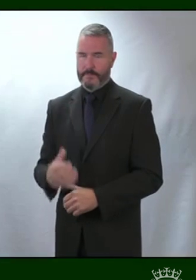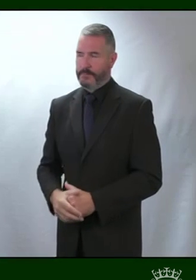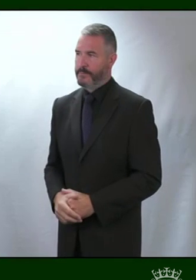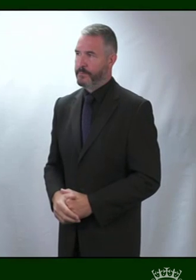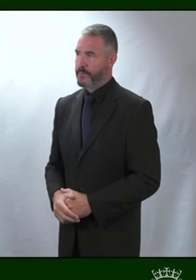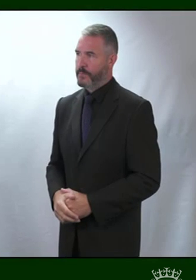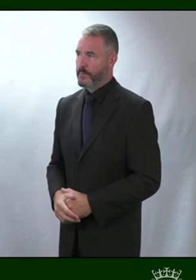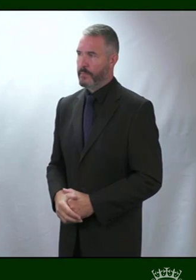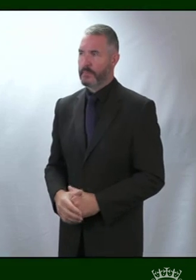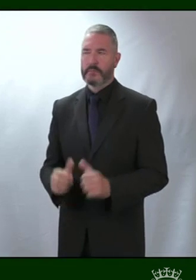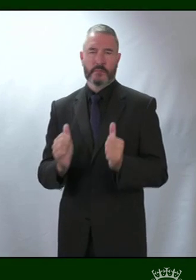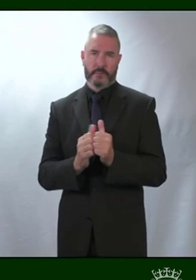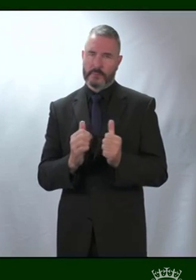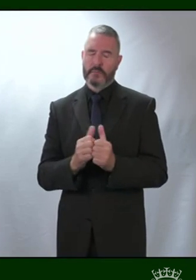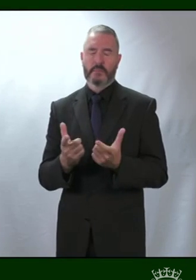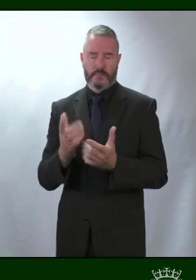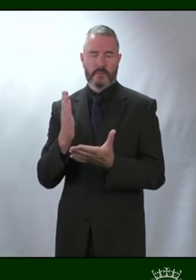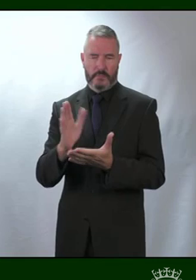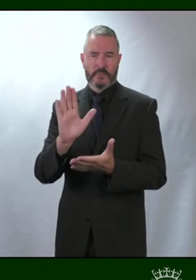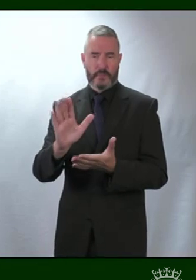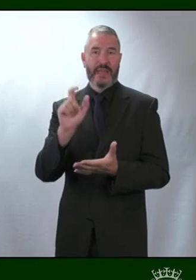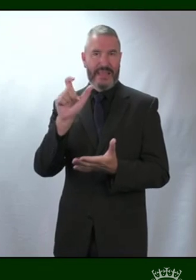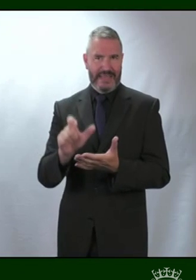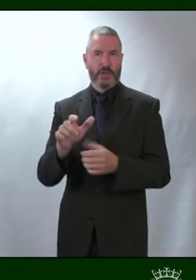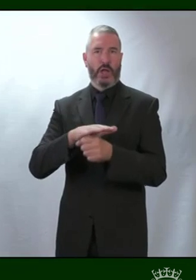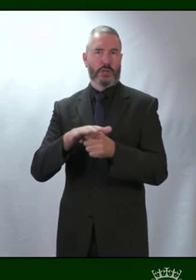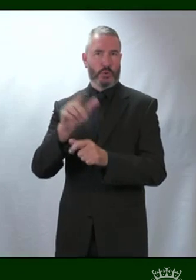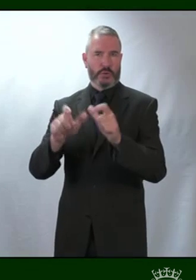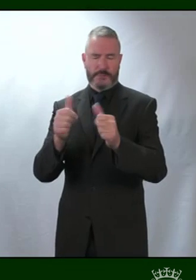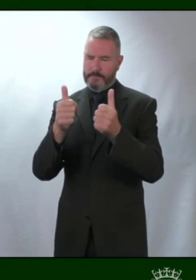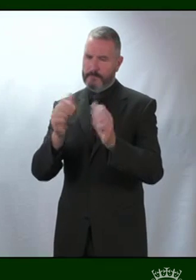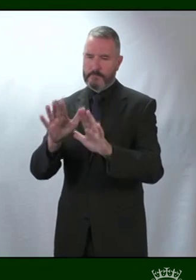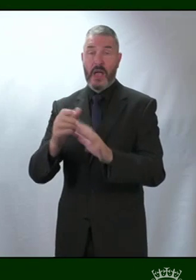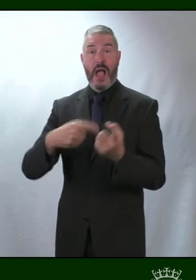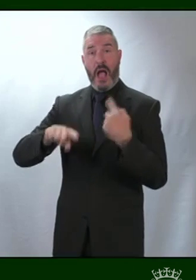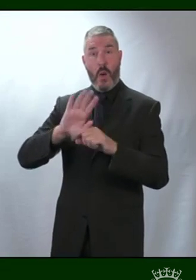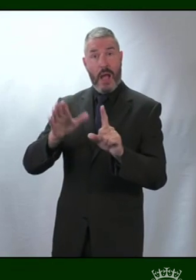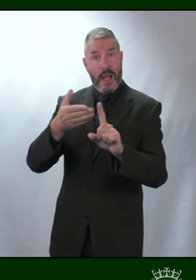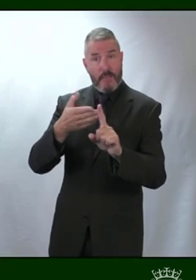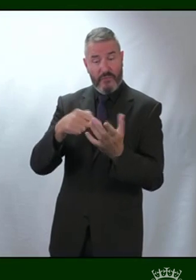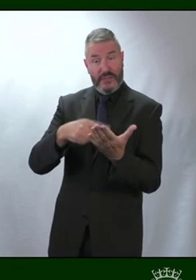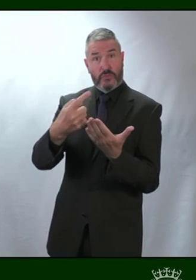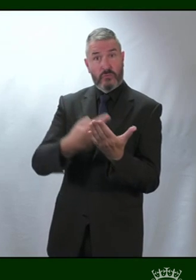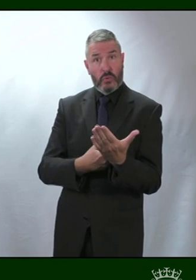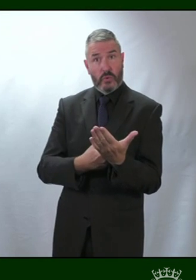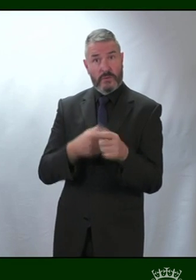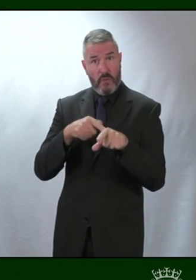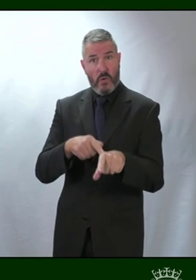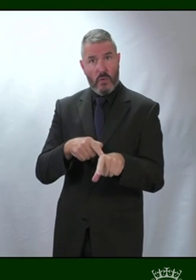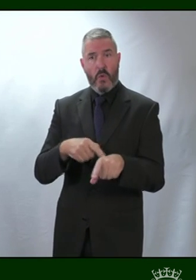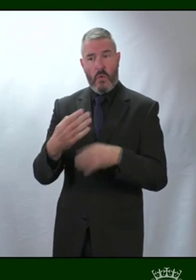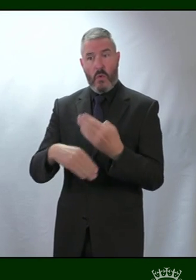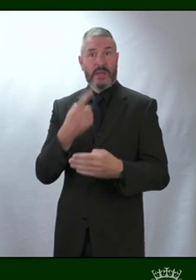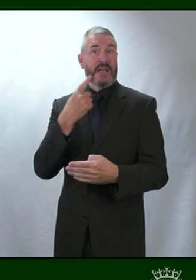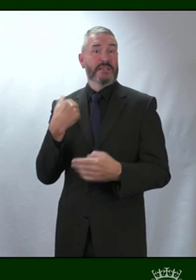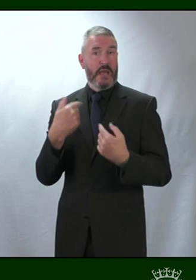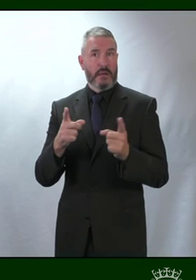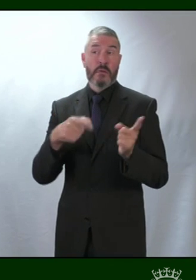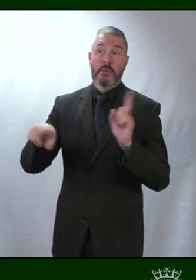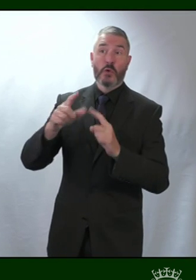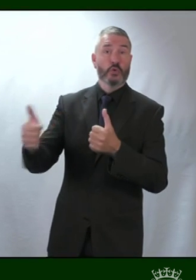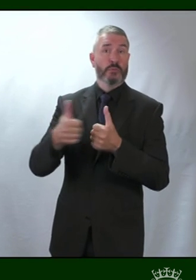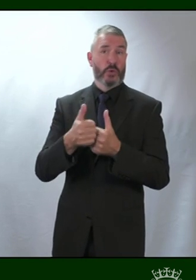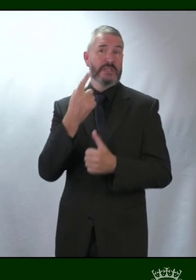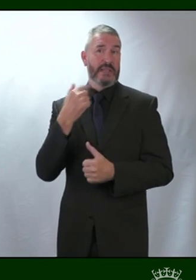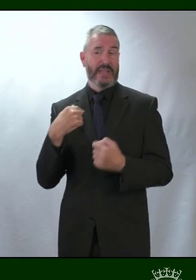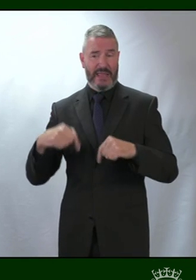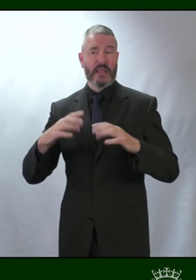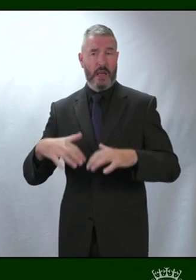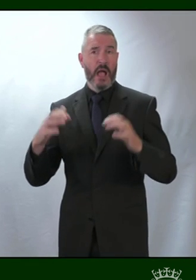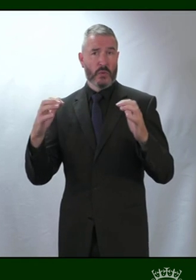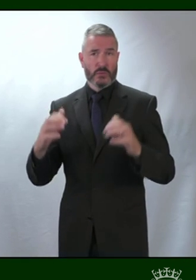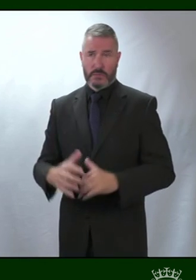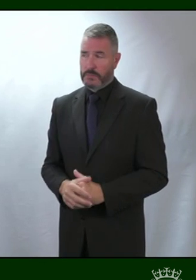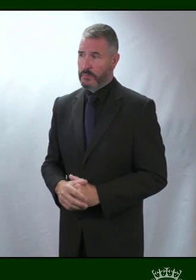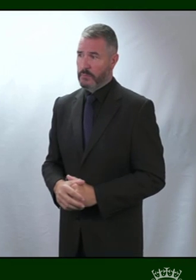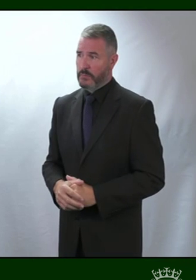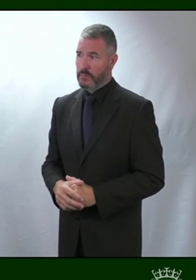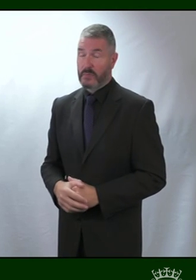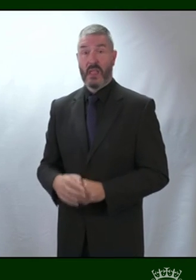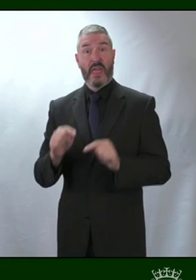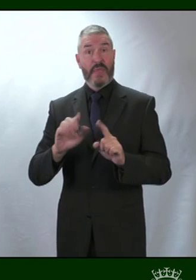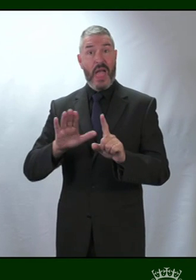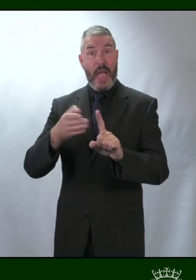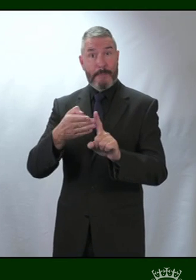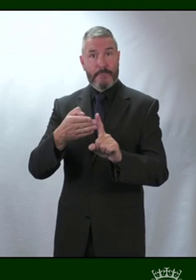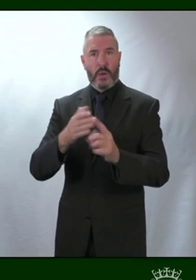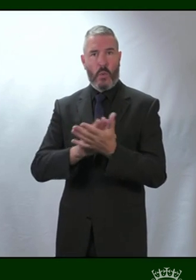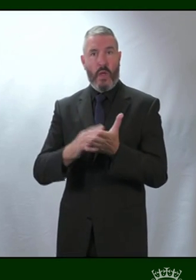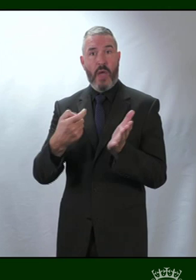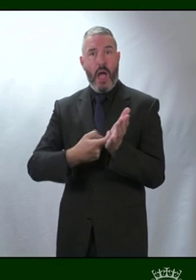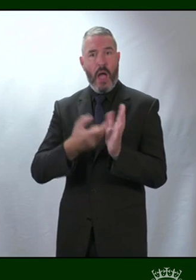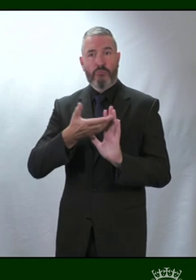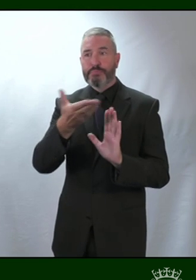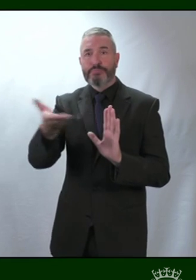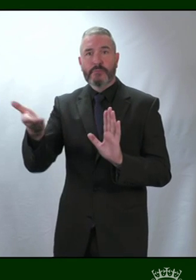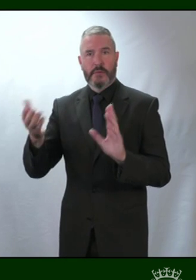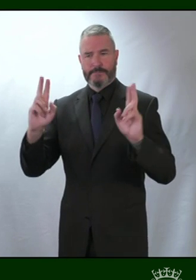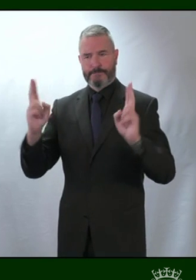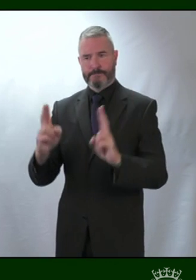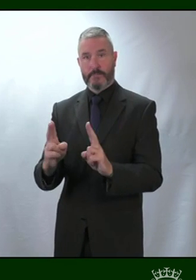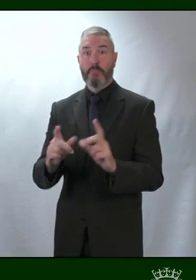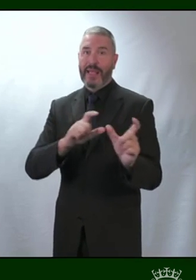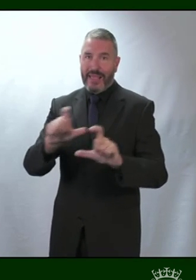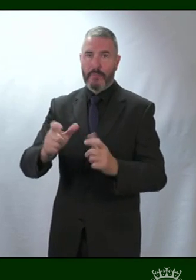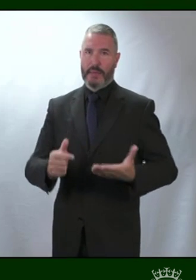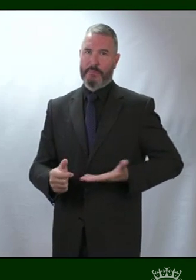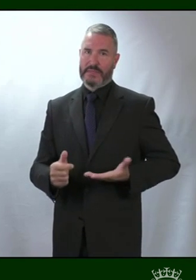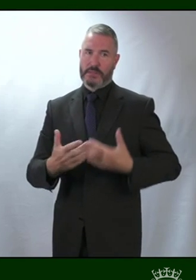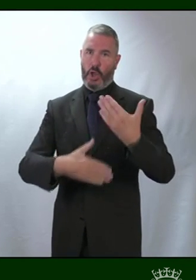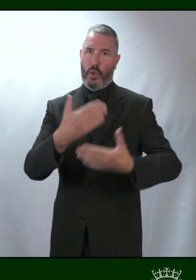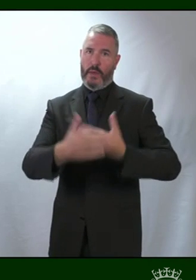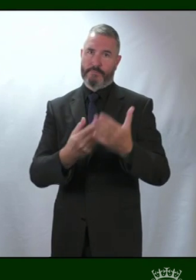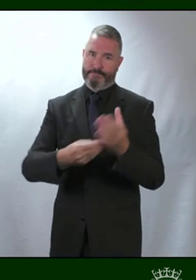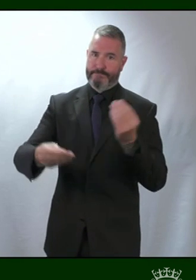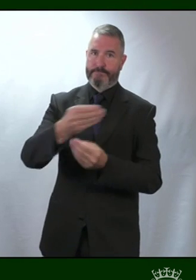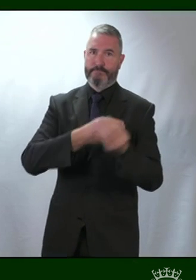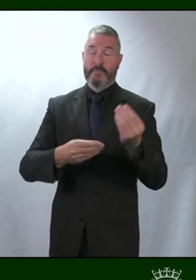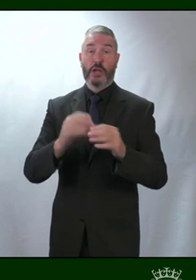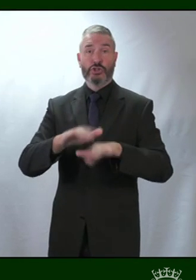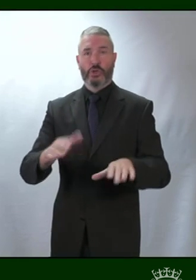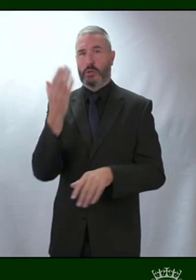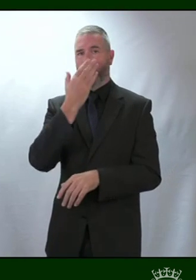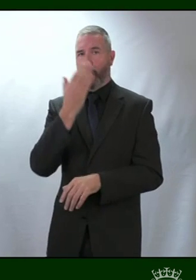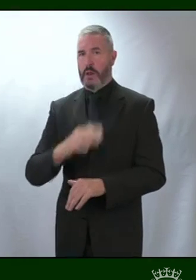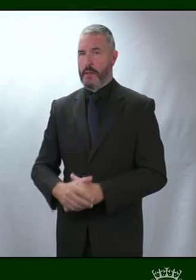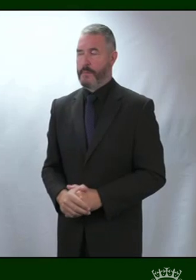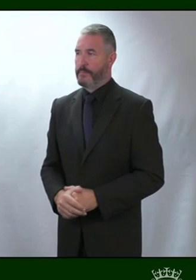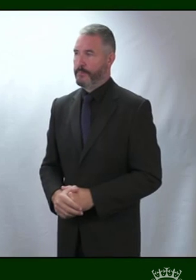Yes, indeed. My hon. Friend can certainly reassure his constituents that our purpose, and the purpose of the package that carried overwhelming support in this House yesterday, is to continue to drive down the R number while keeping businesses open and pupils in school.